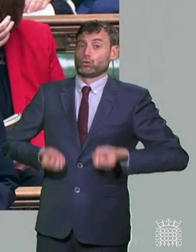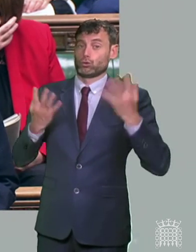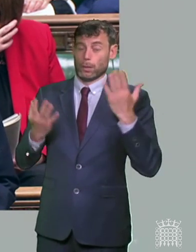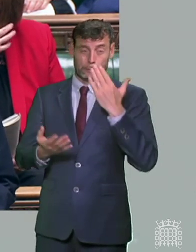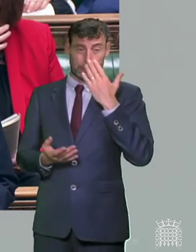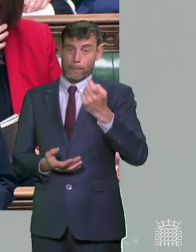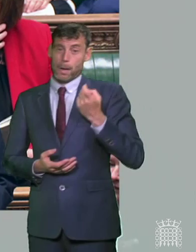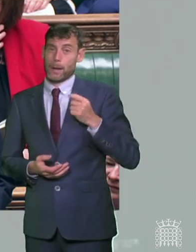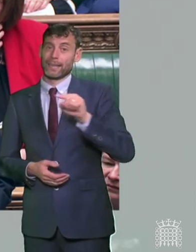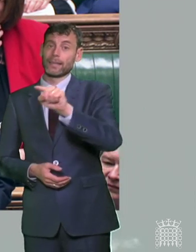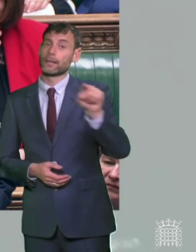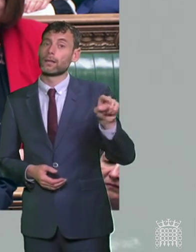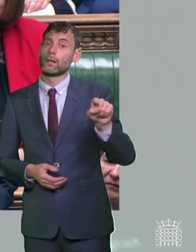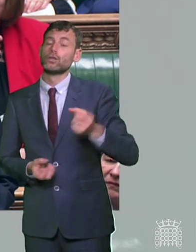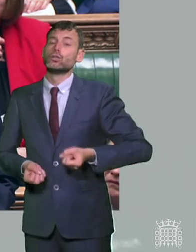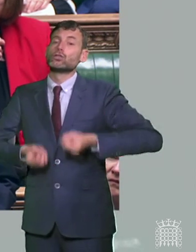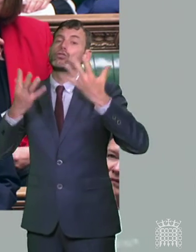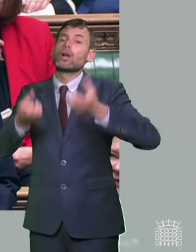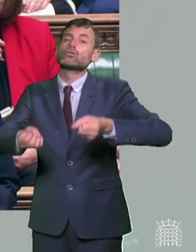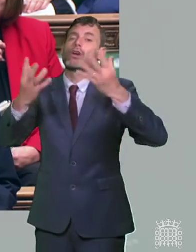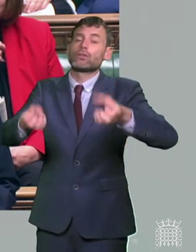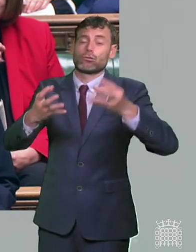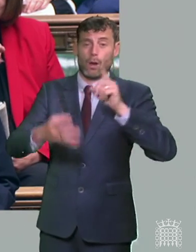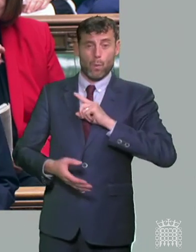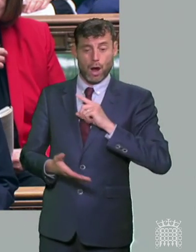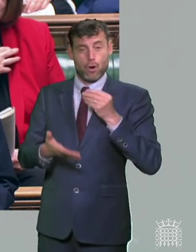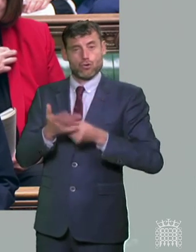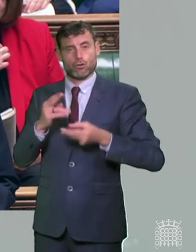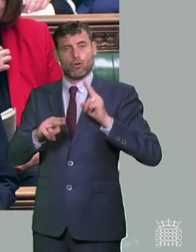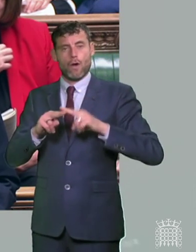All workers are struggling to cope with the worst cost of living crisis in history.